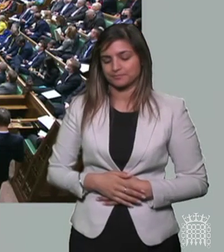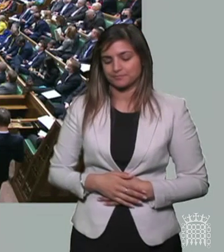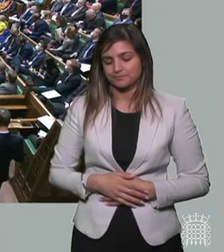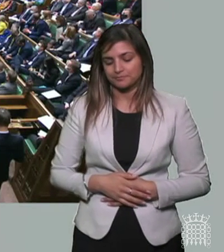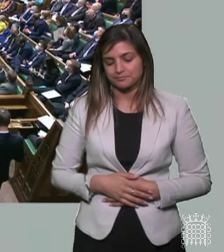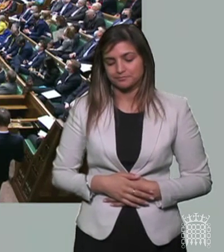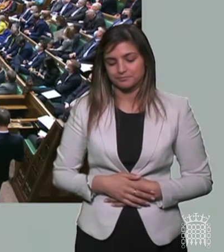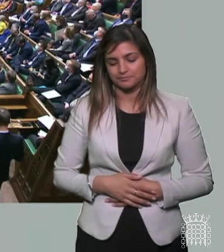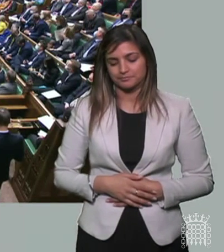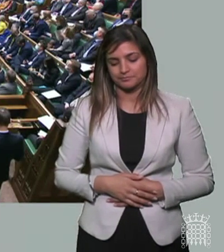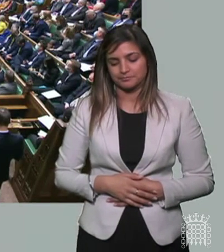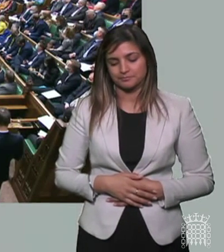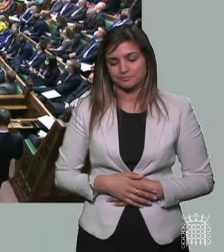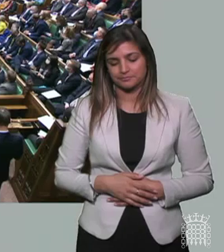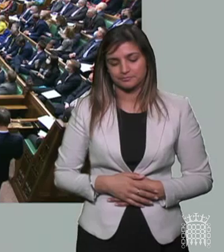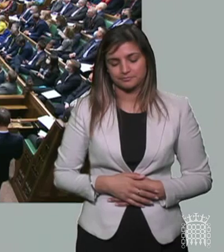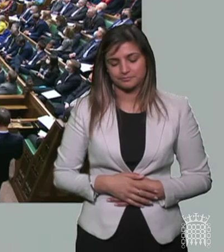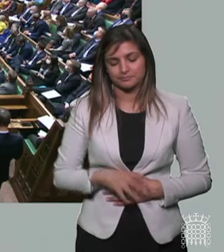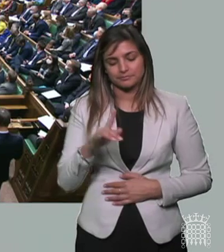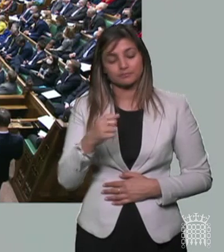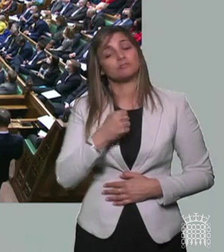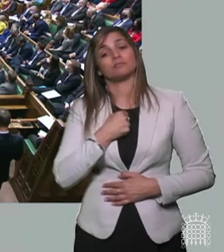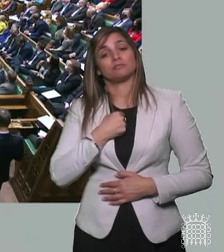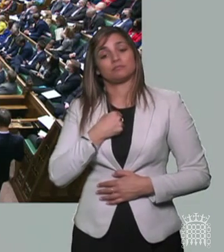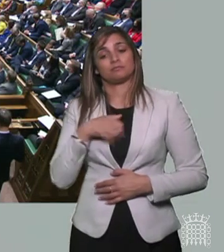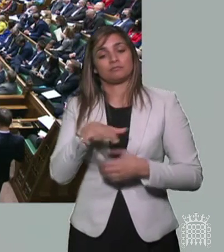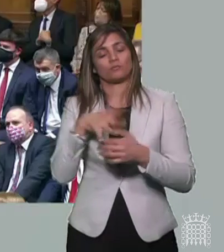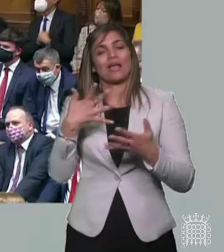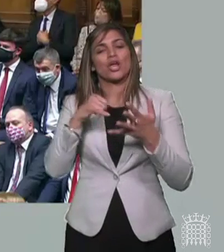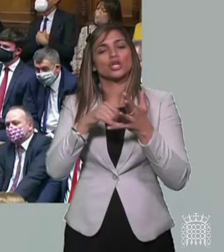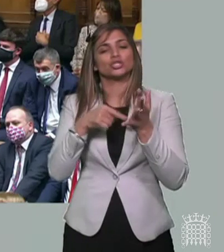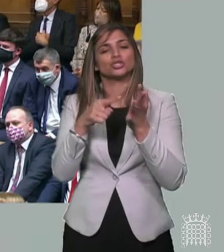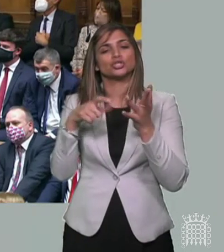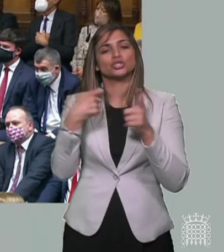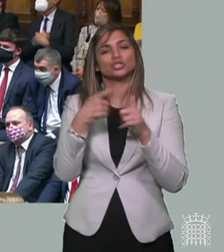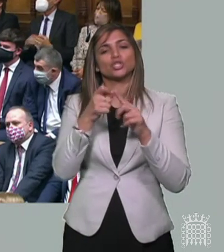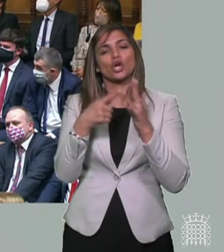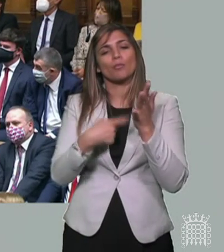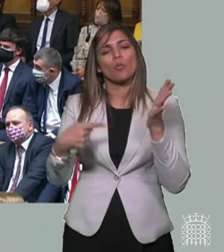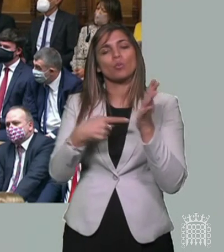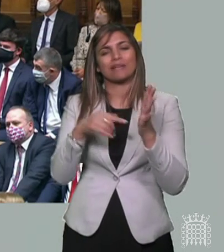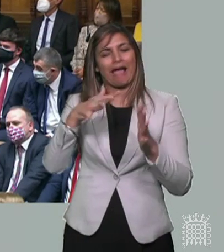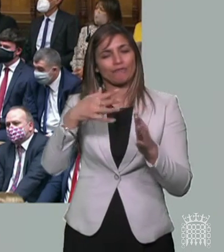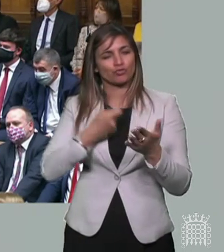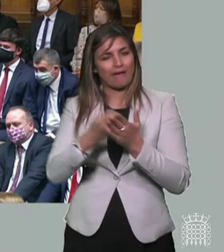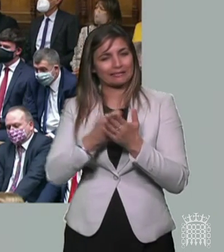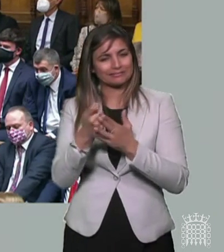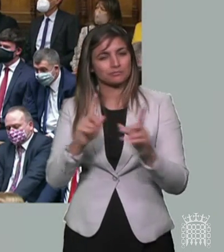In my Stockport constituency, the average rent for a two-bedroom property is an unaffordable £800.